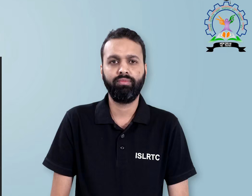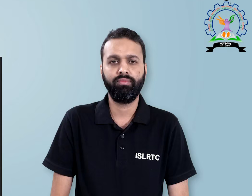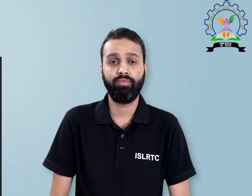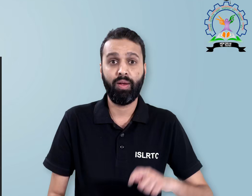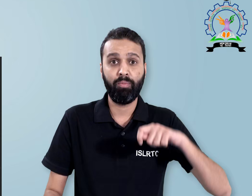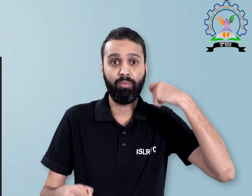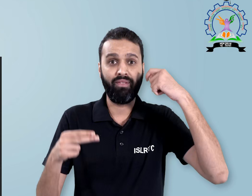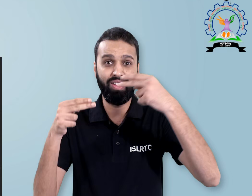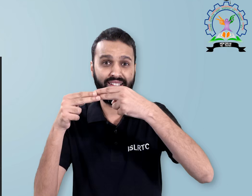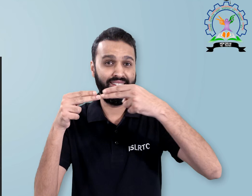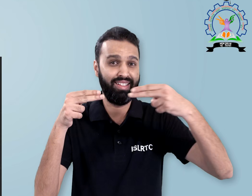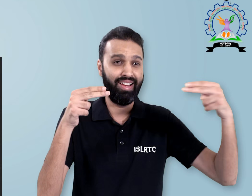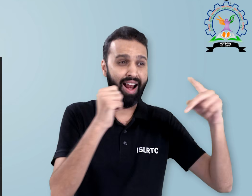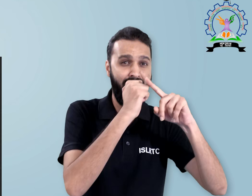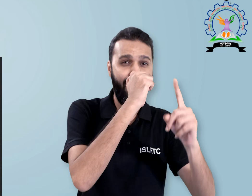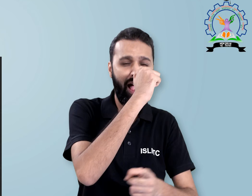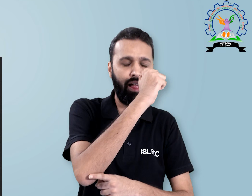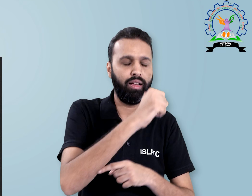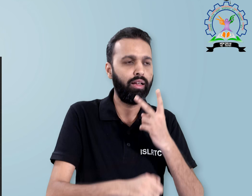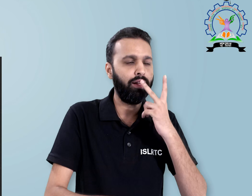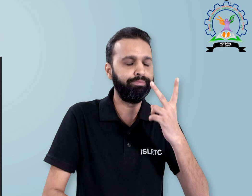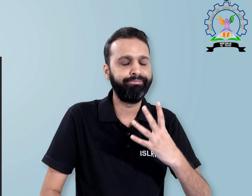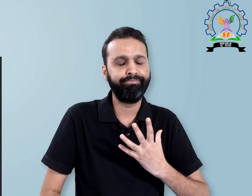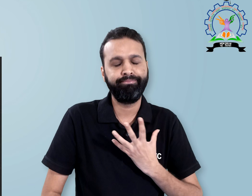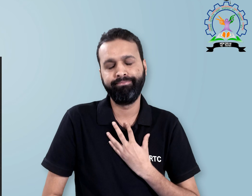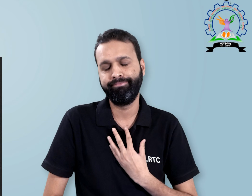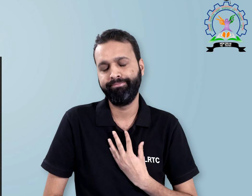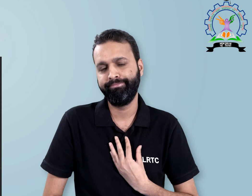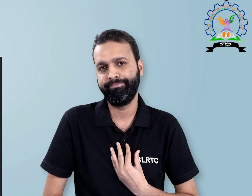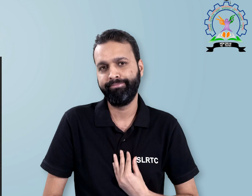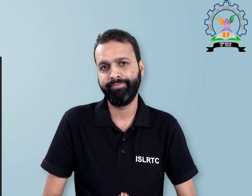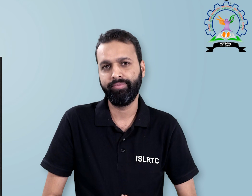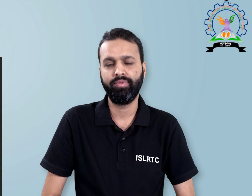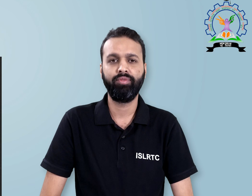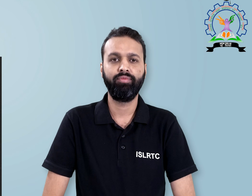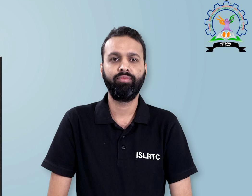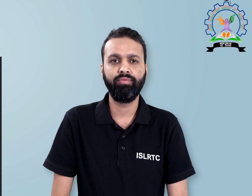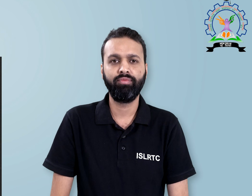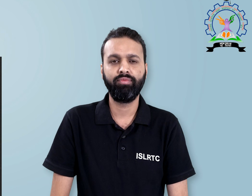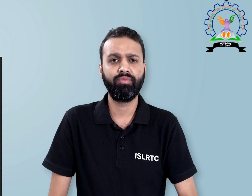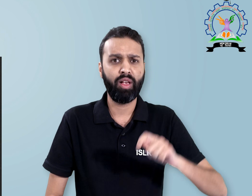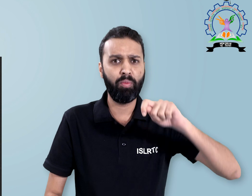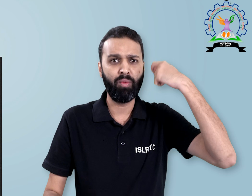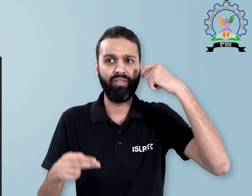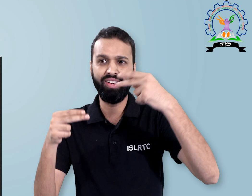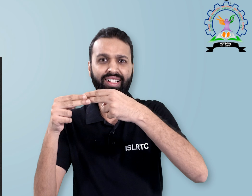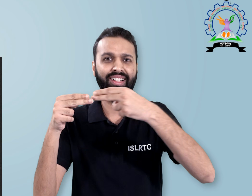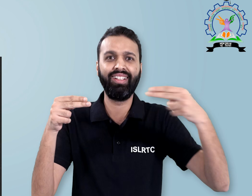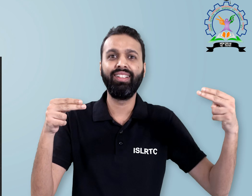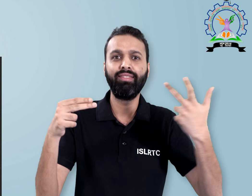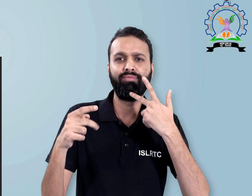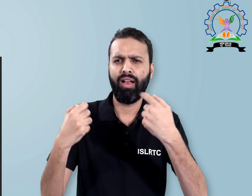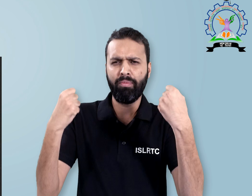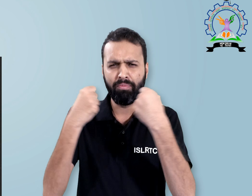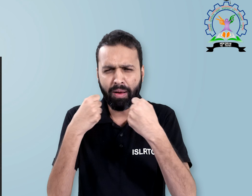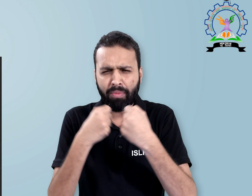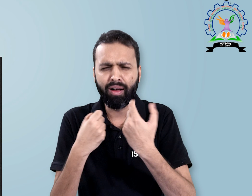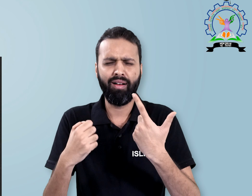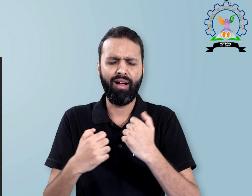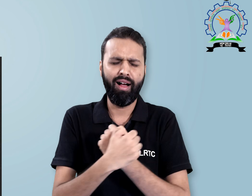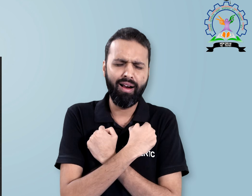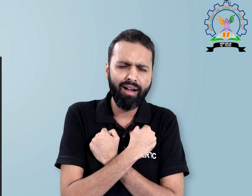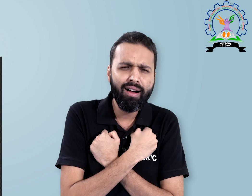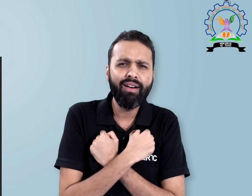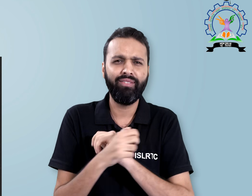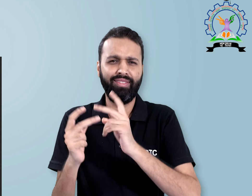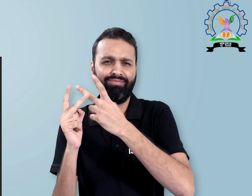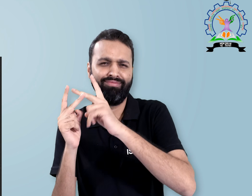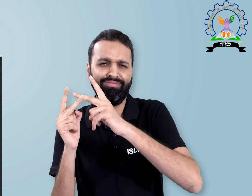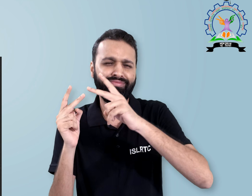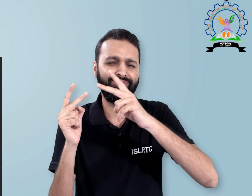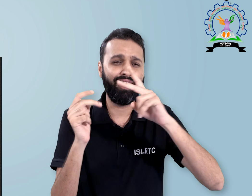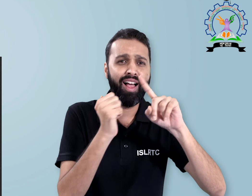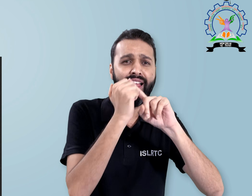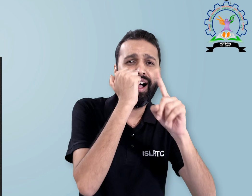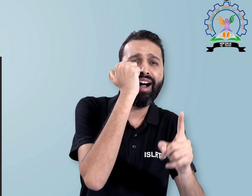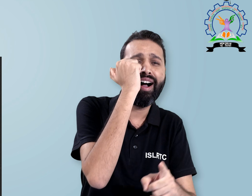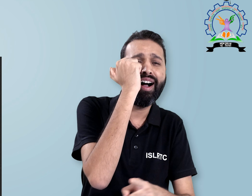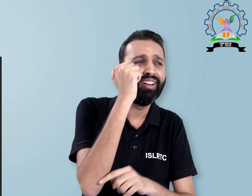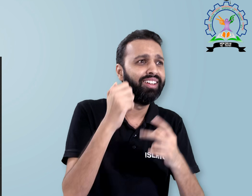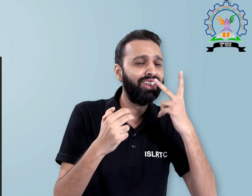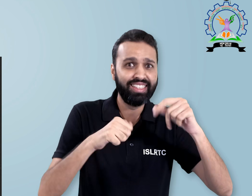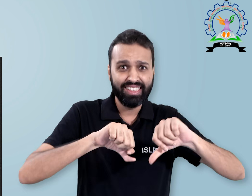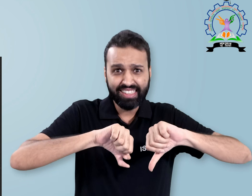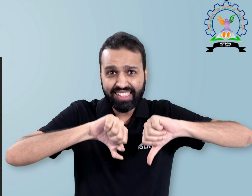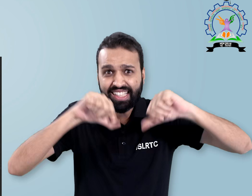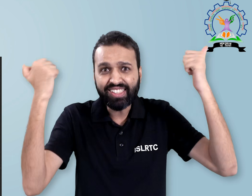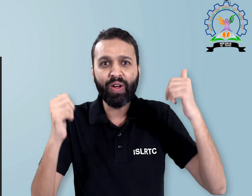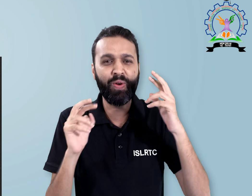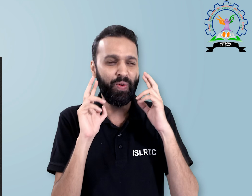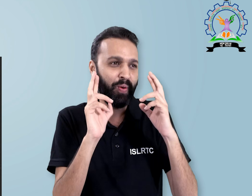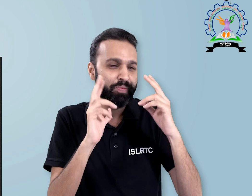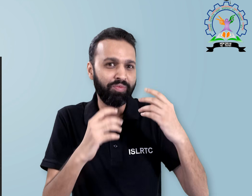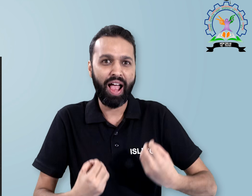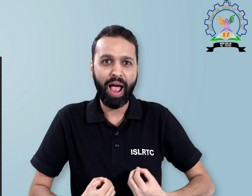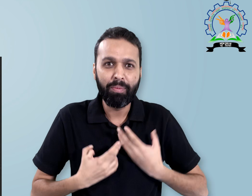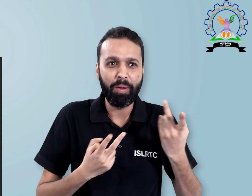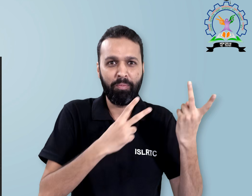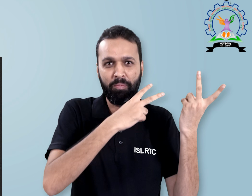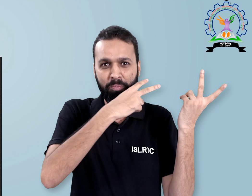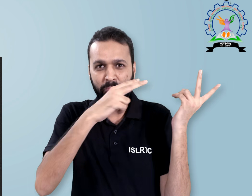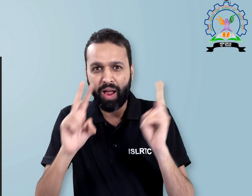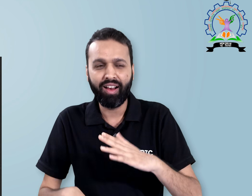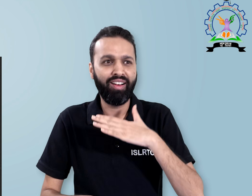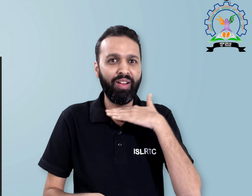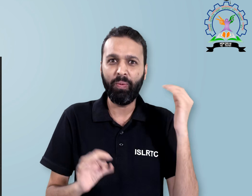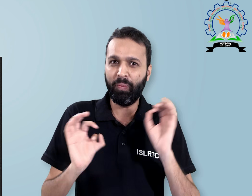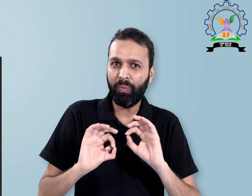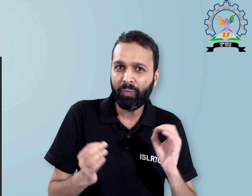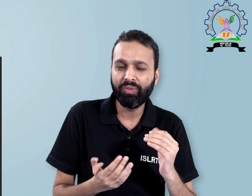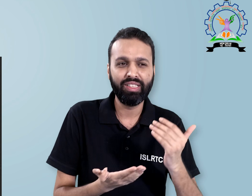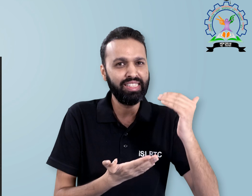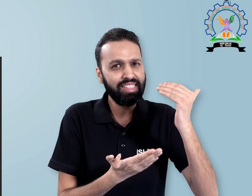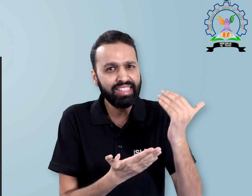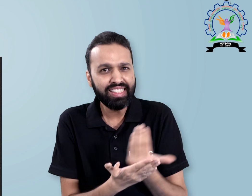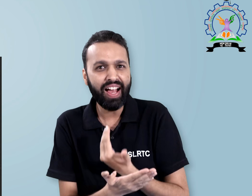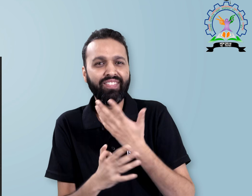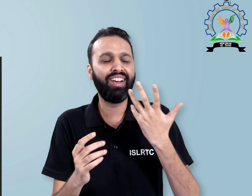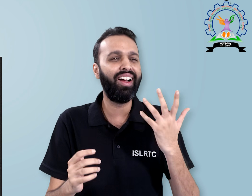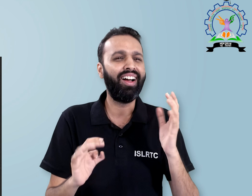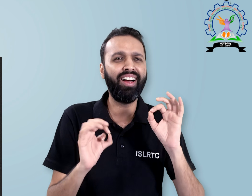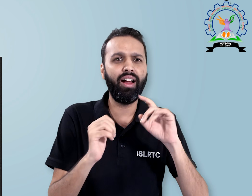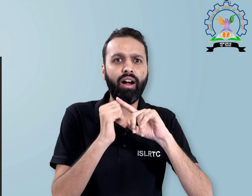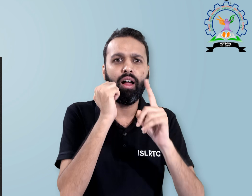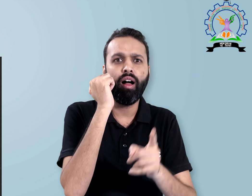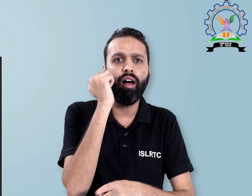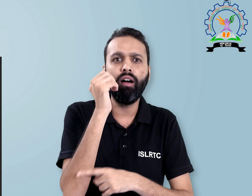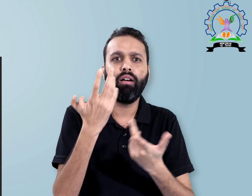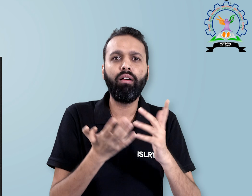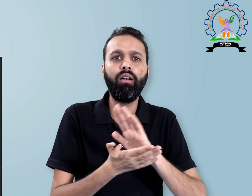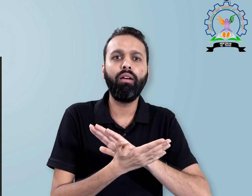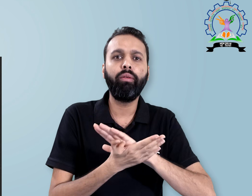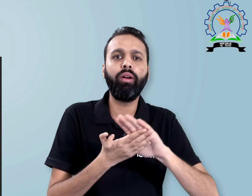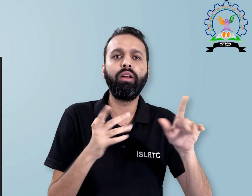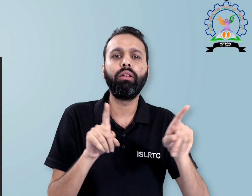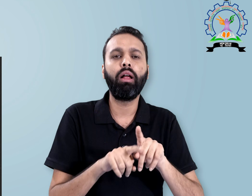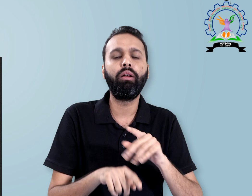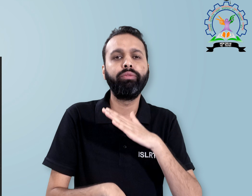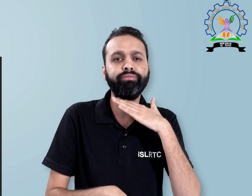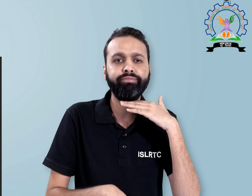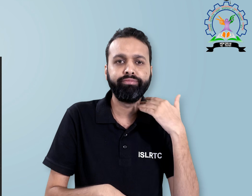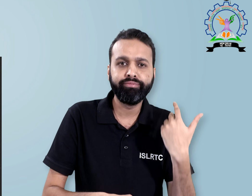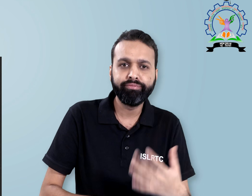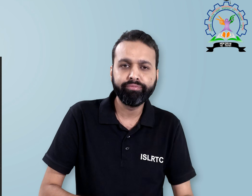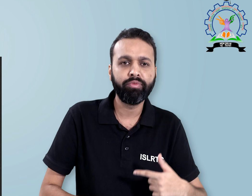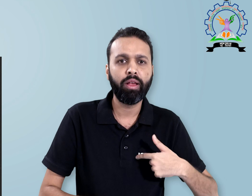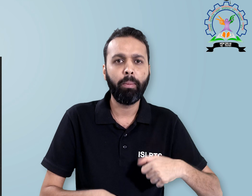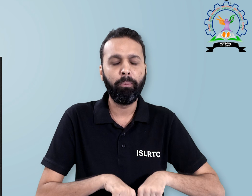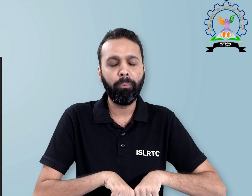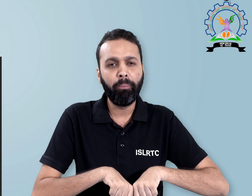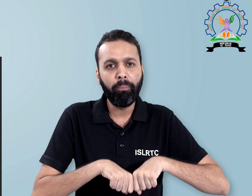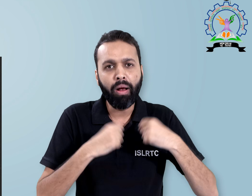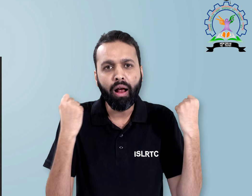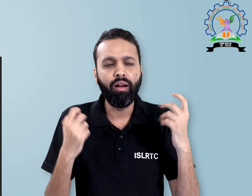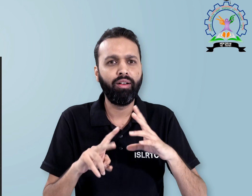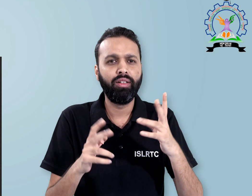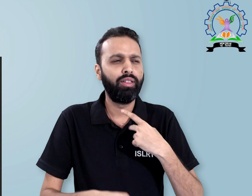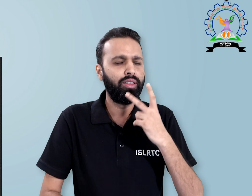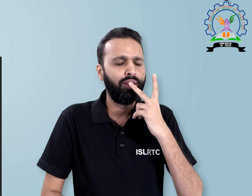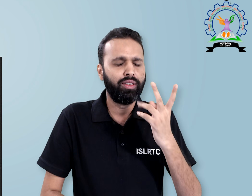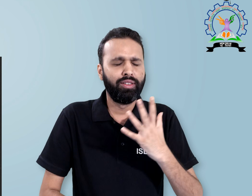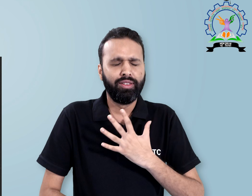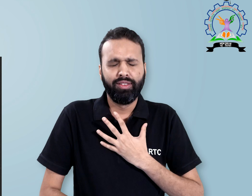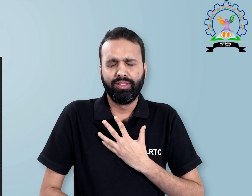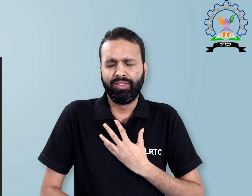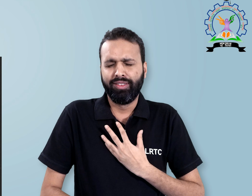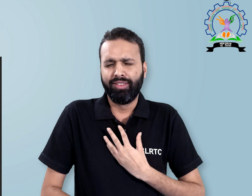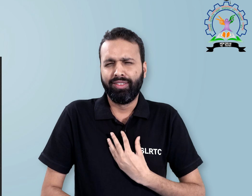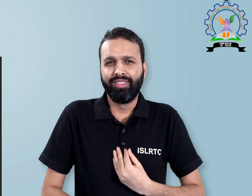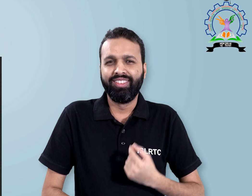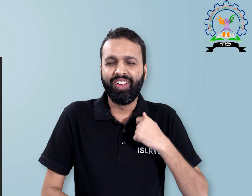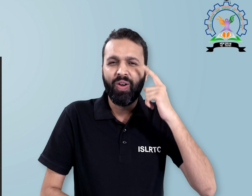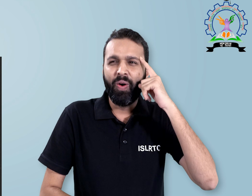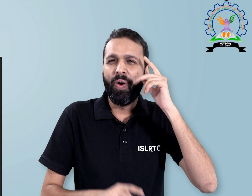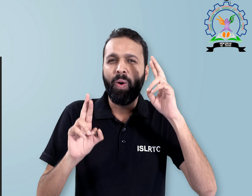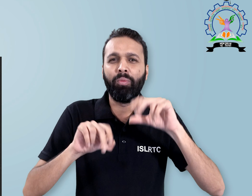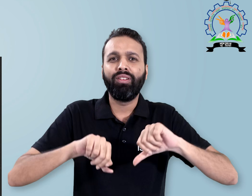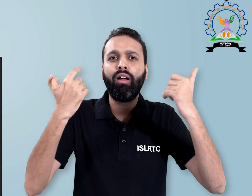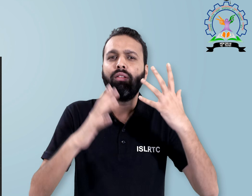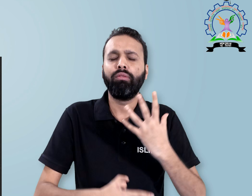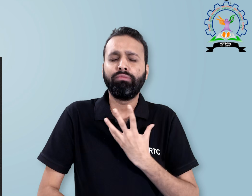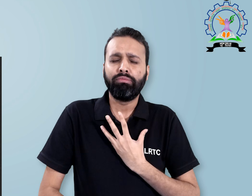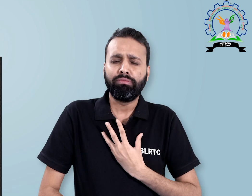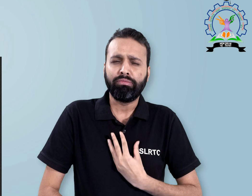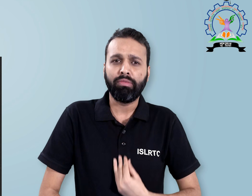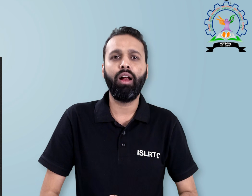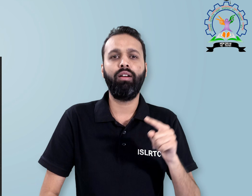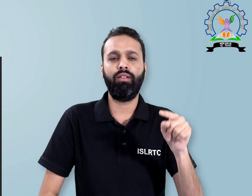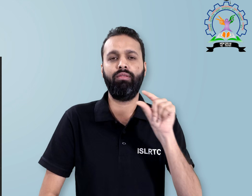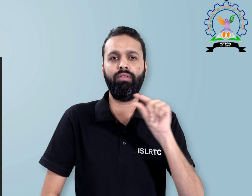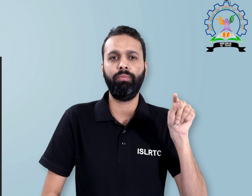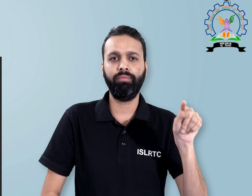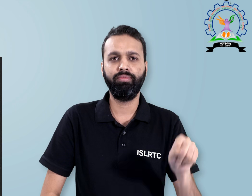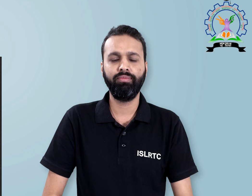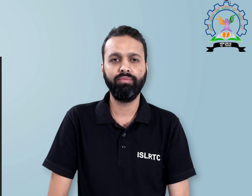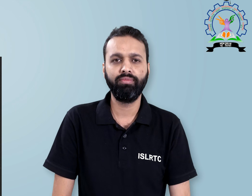Tragedy A play dealing with tragic events and having an unhappy ending, especially one concerning the downfall of the main character.